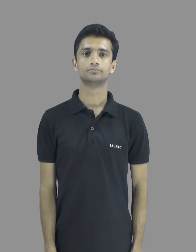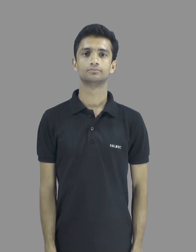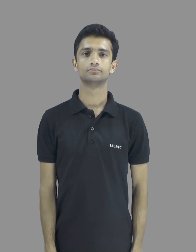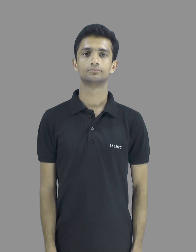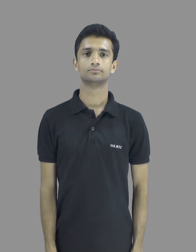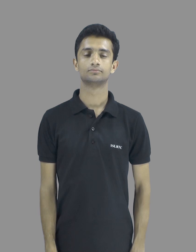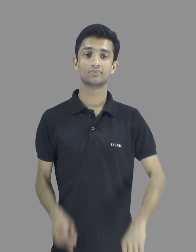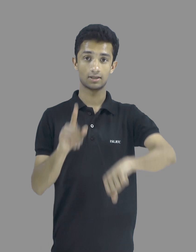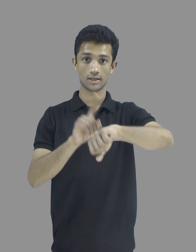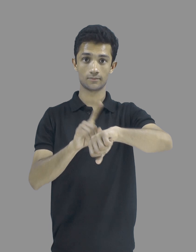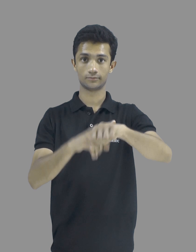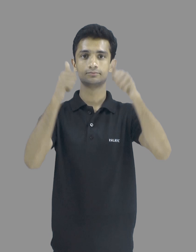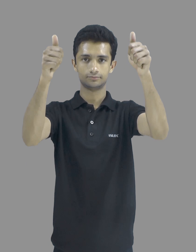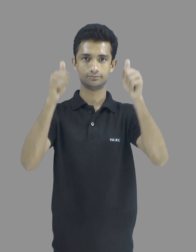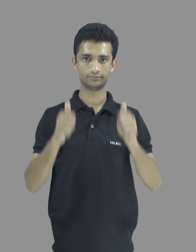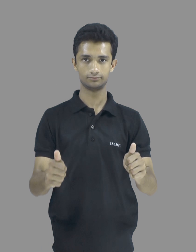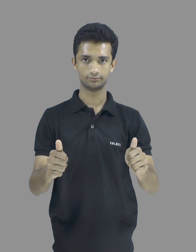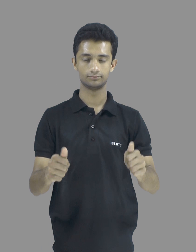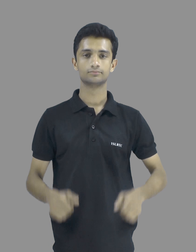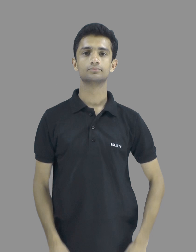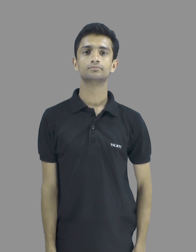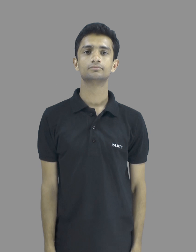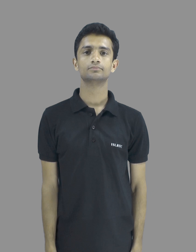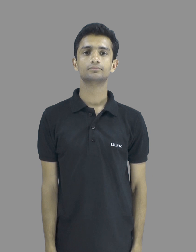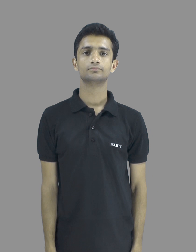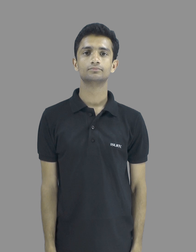Time Table